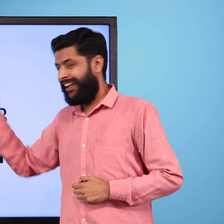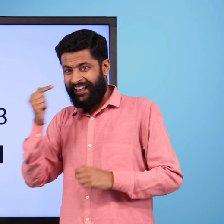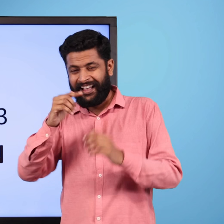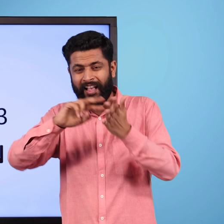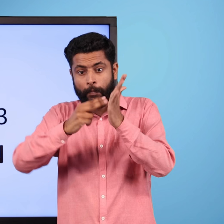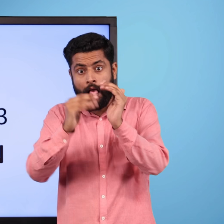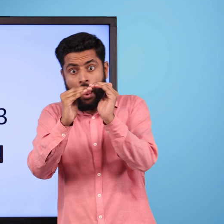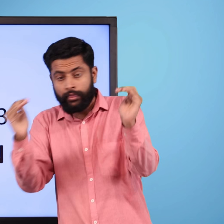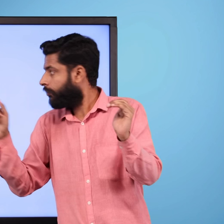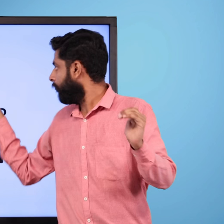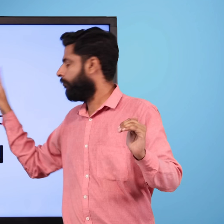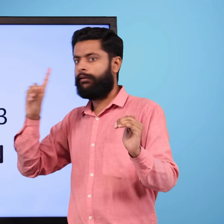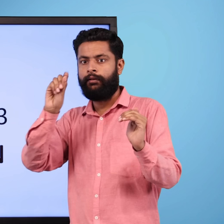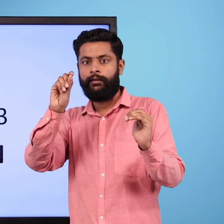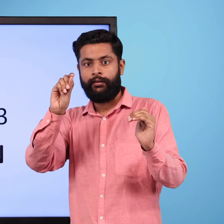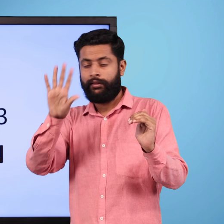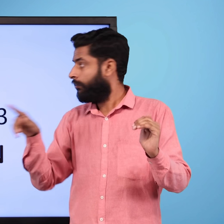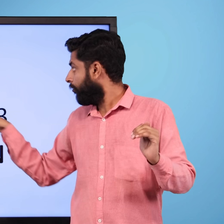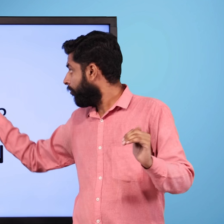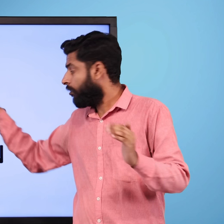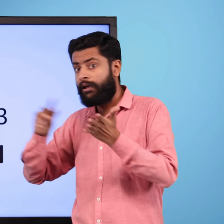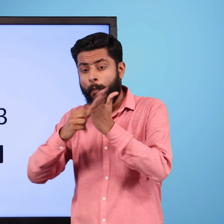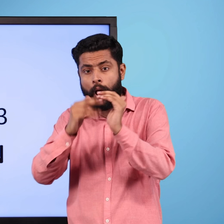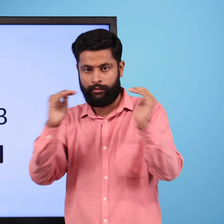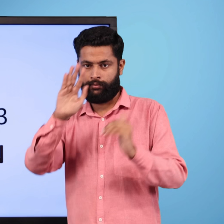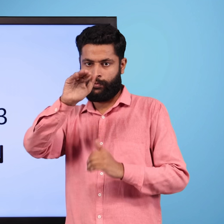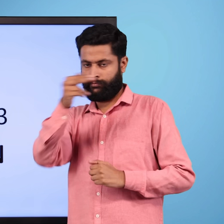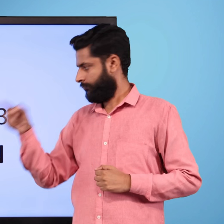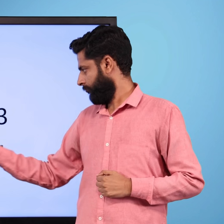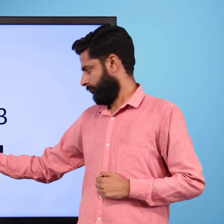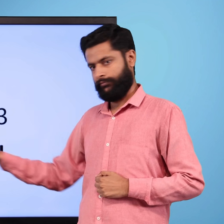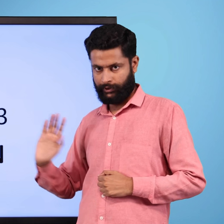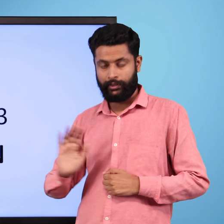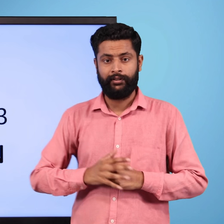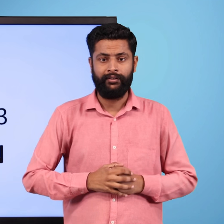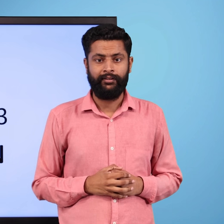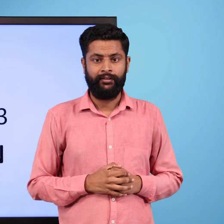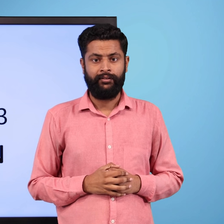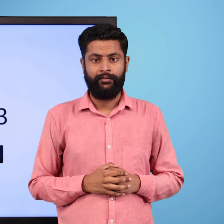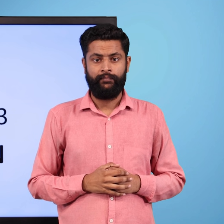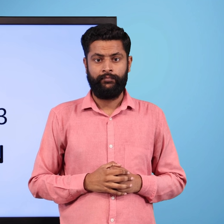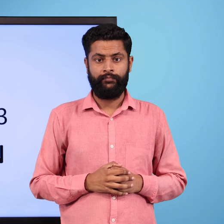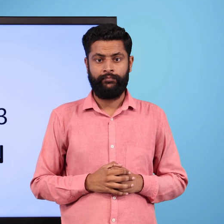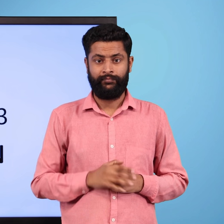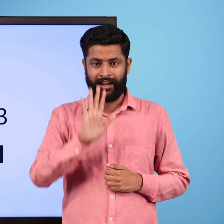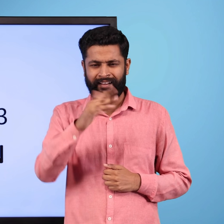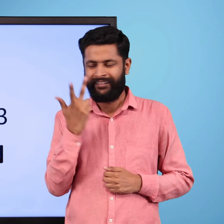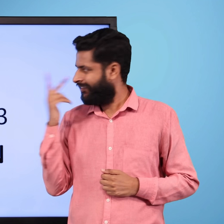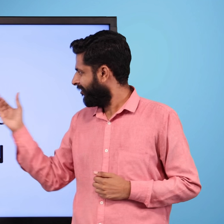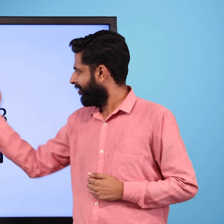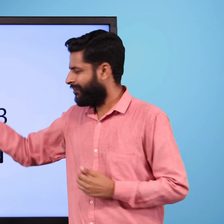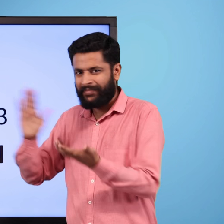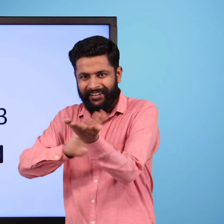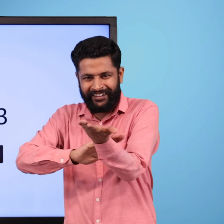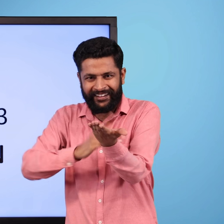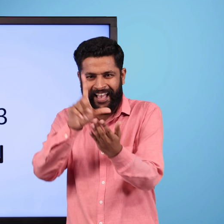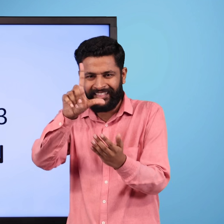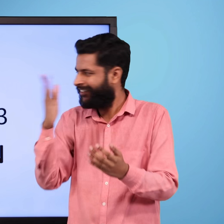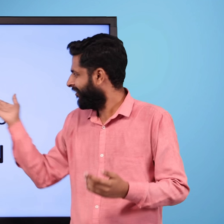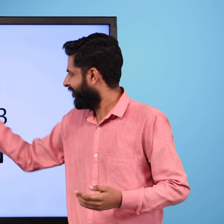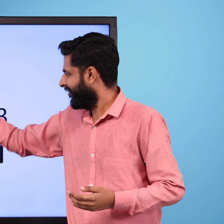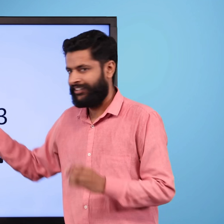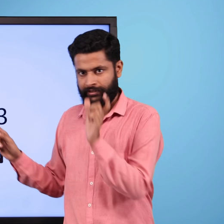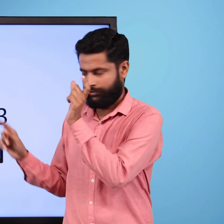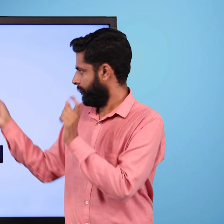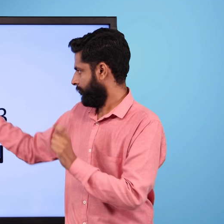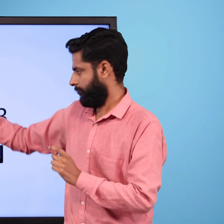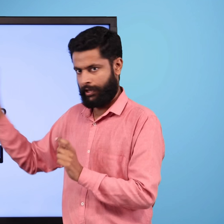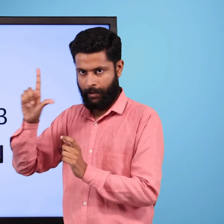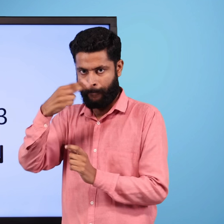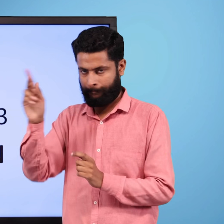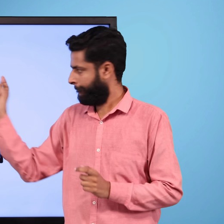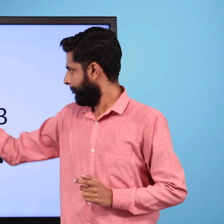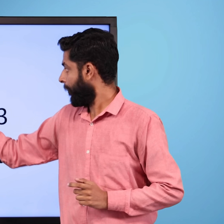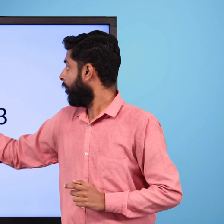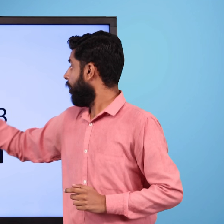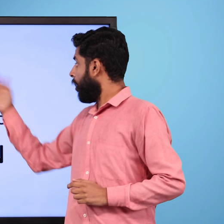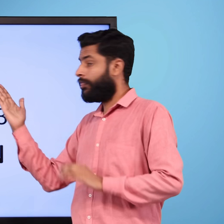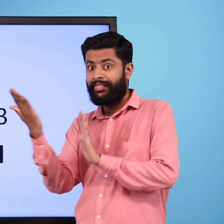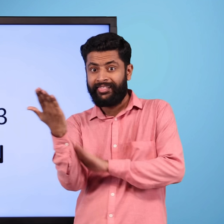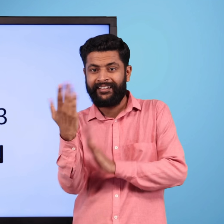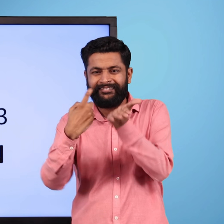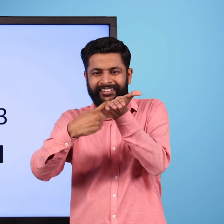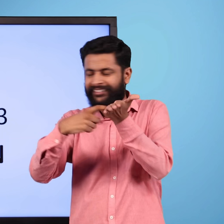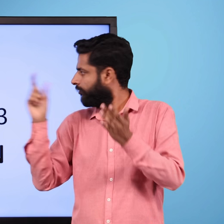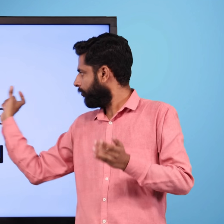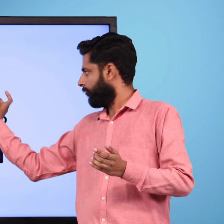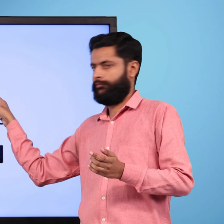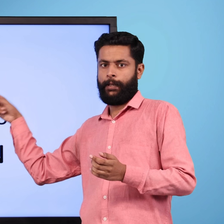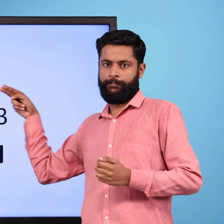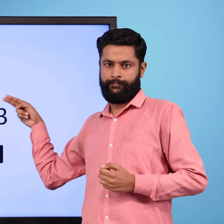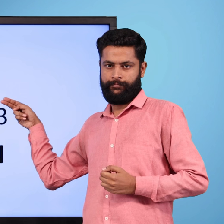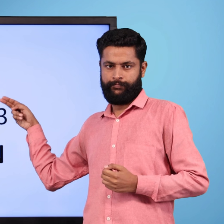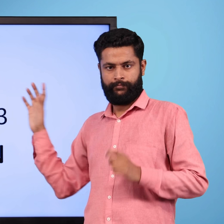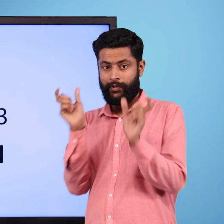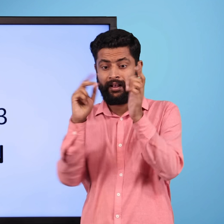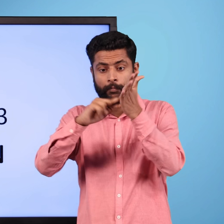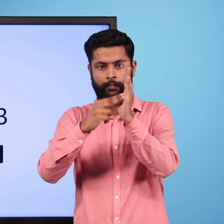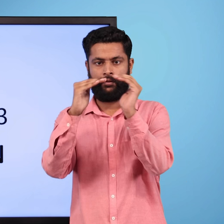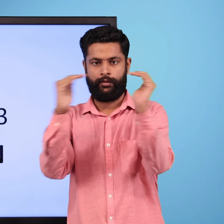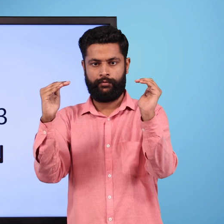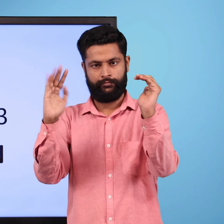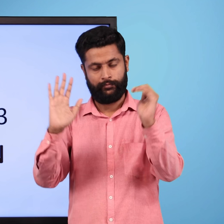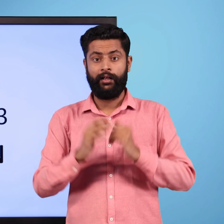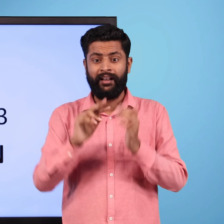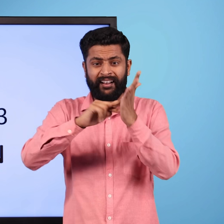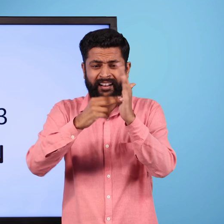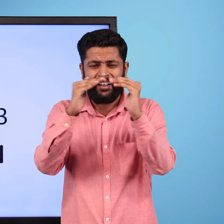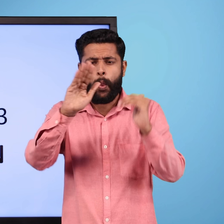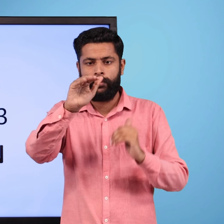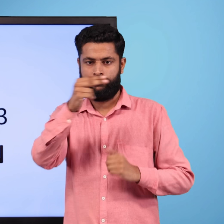For example, x – 3 = 10 is satisfied only if the value of x is 13. In an equation, the value of the left hand side is equal to the value of the right hand side.